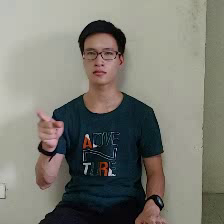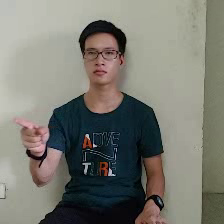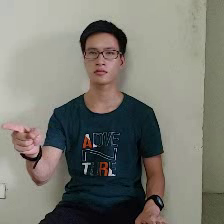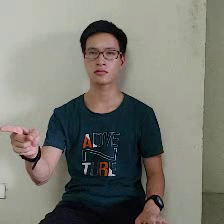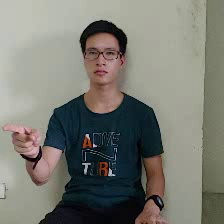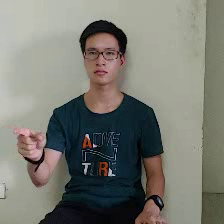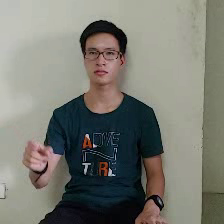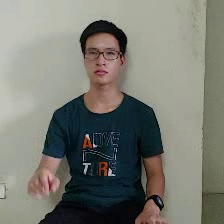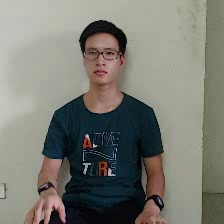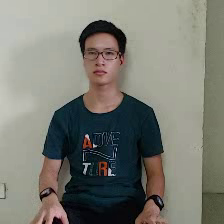Ghét